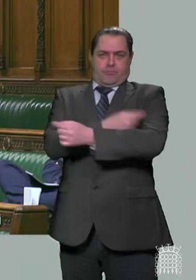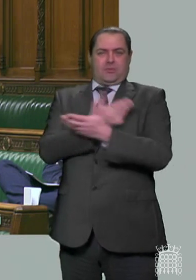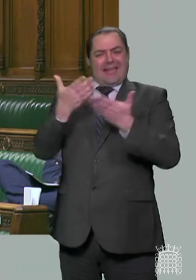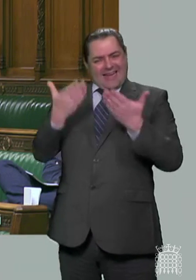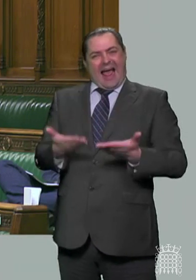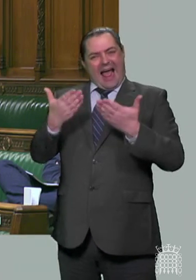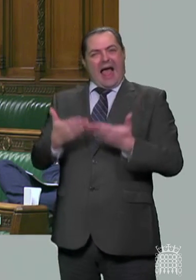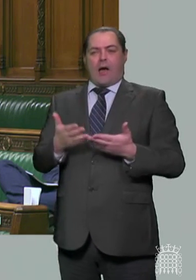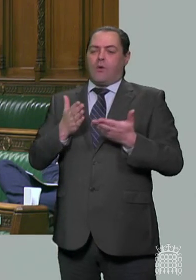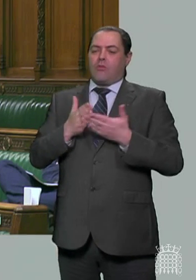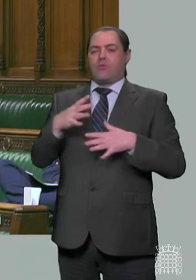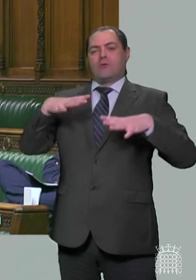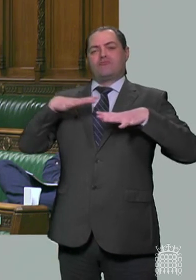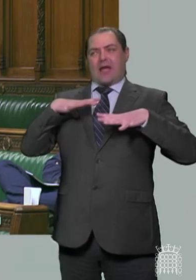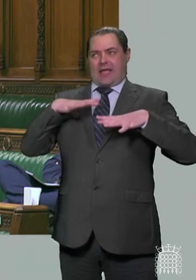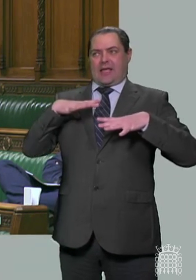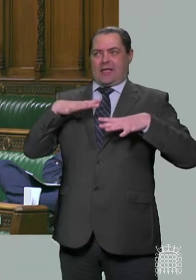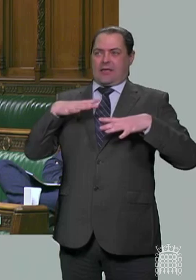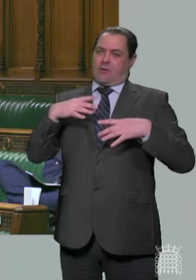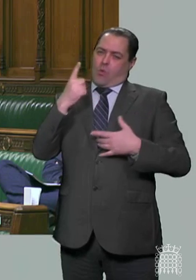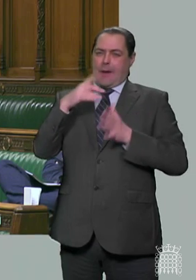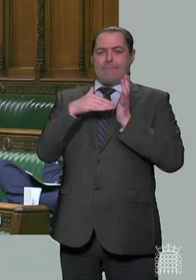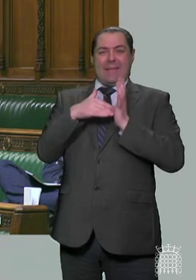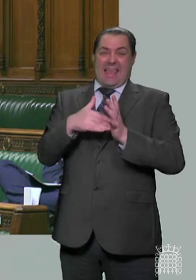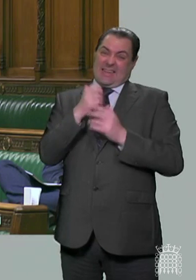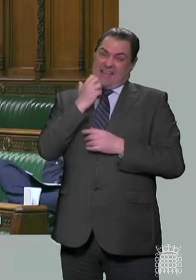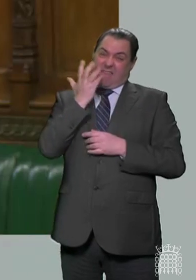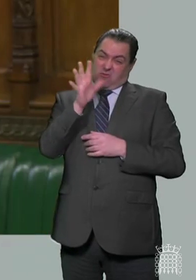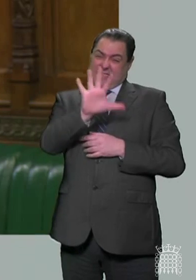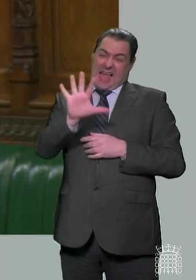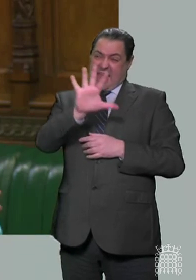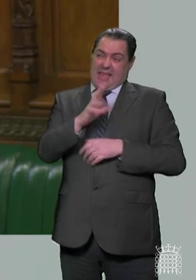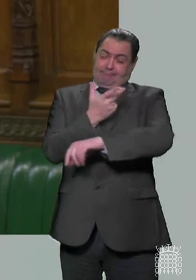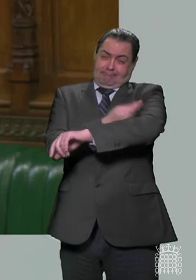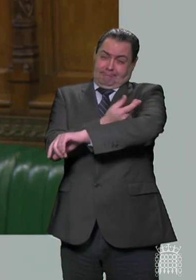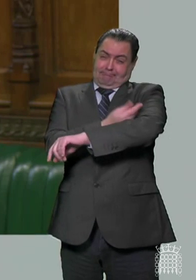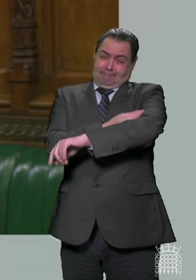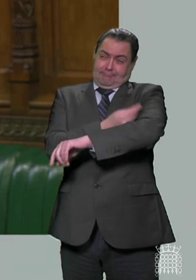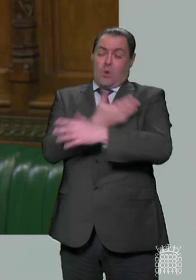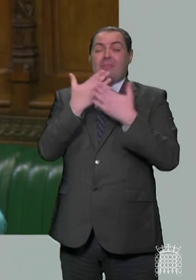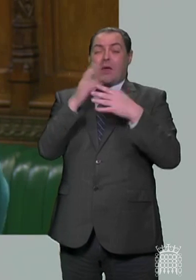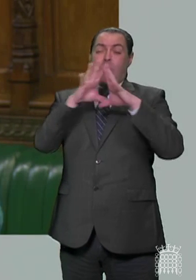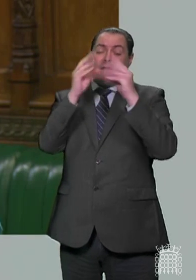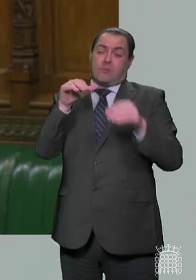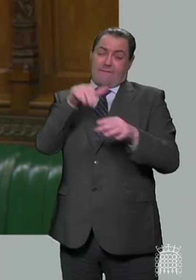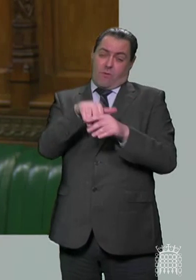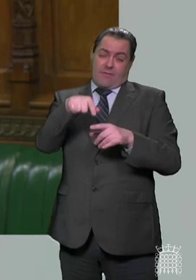Over the recess, almost 1 million boosters a day were given to people and I thank everyone involved.